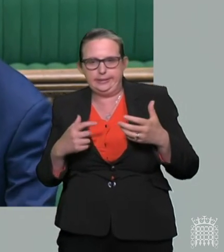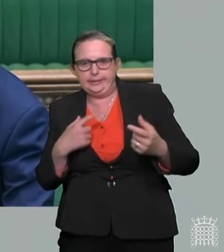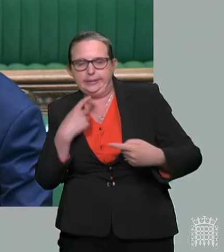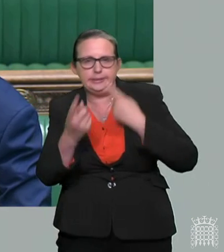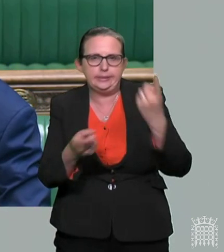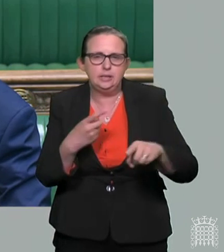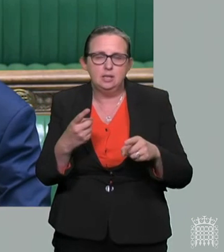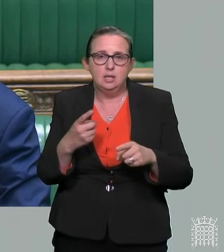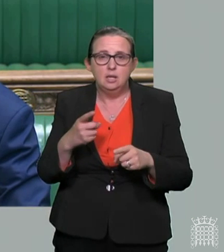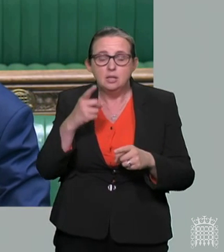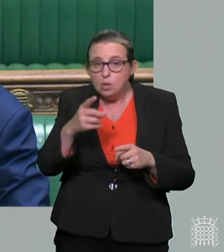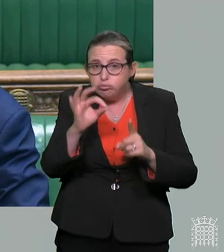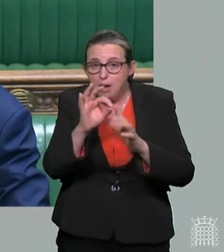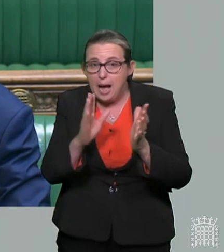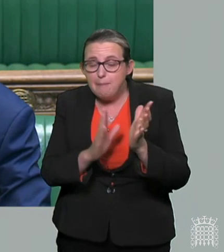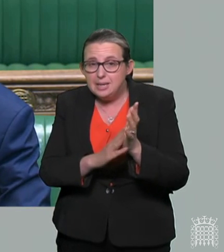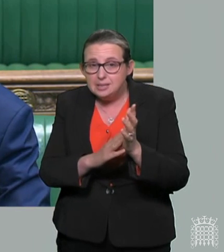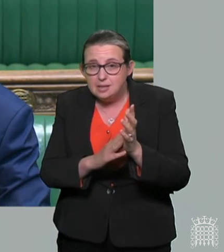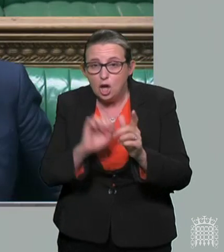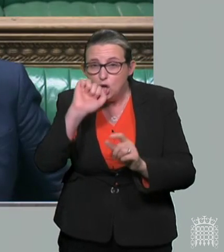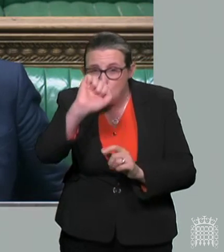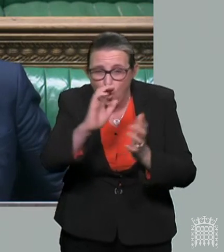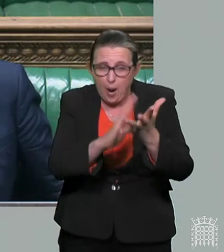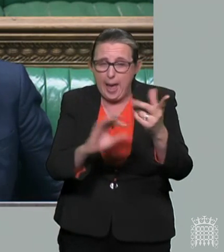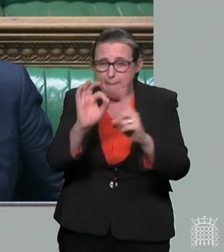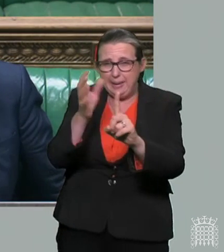So, Prime Minister, behind you they don’t believe you, and neither do we.